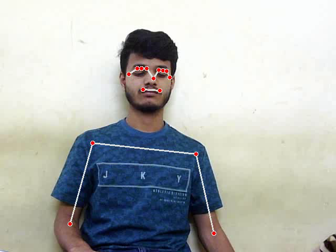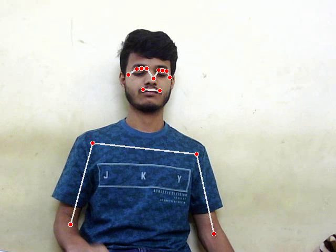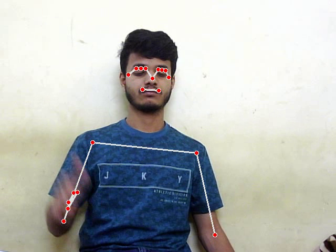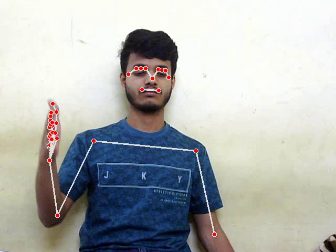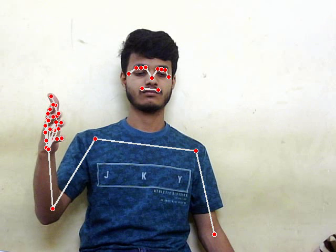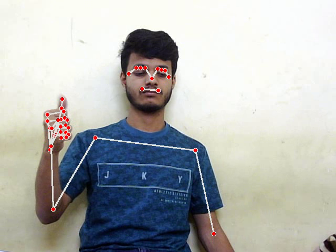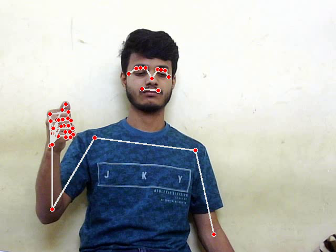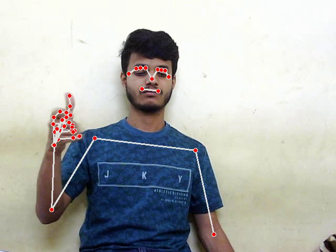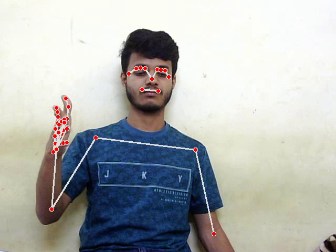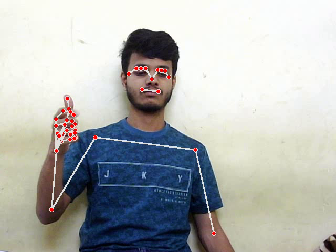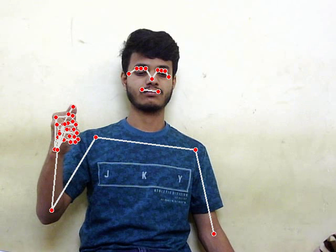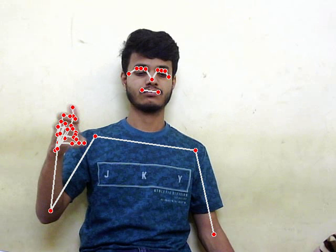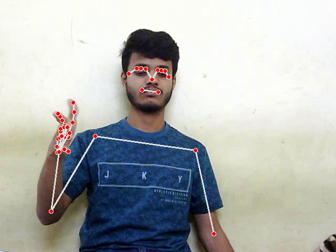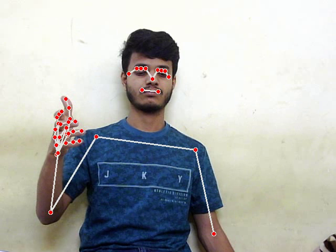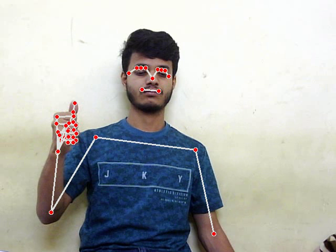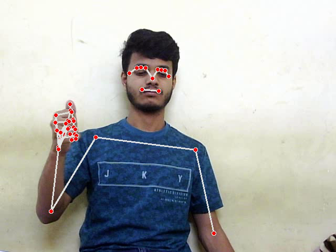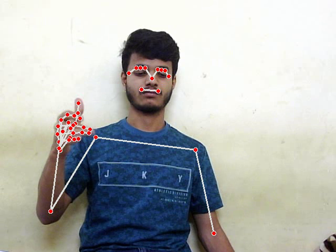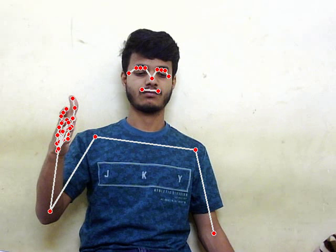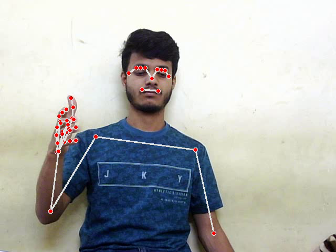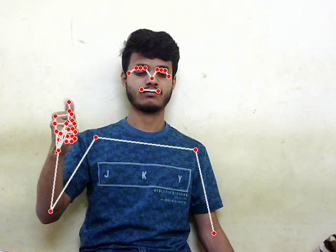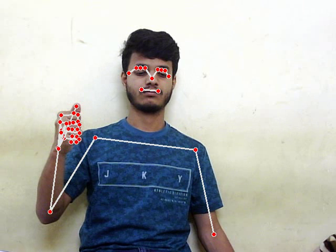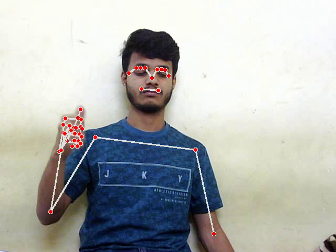milk